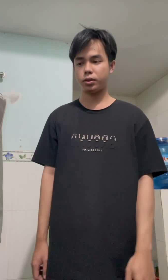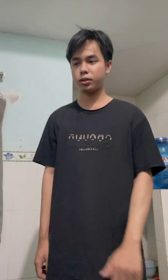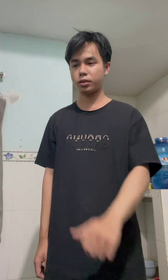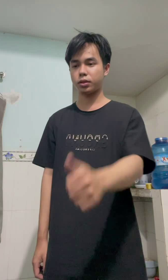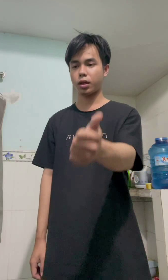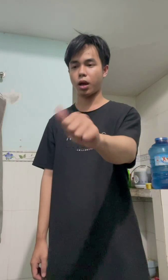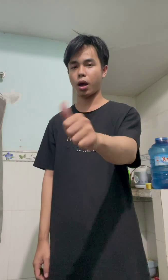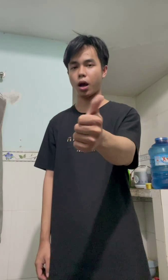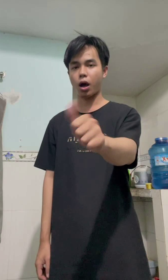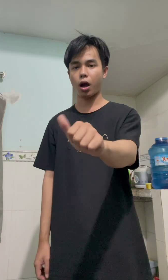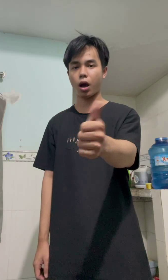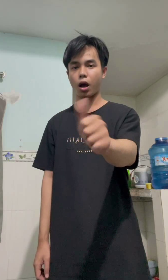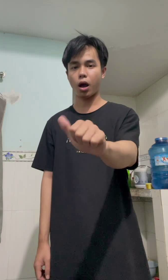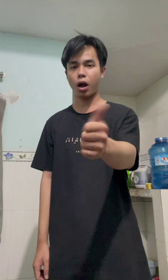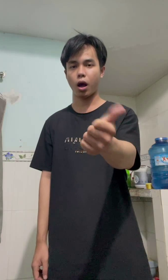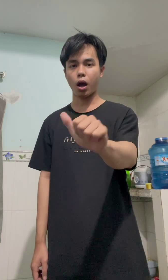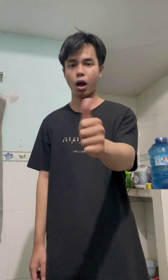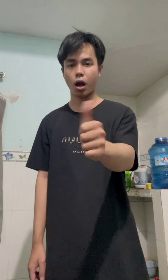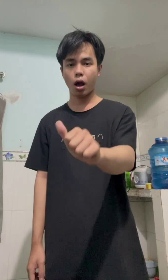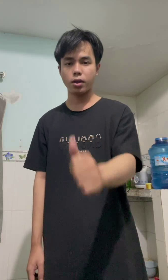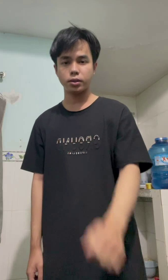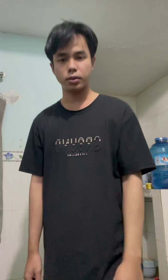ai